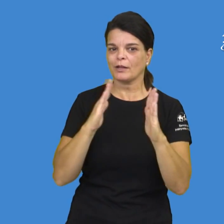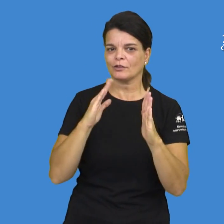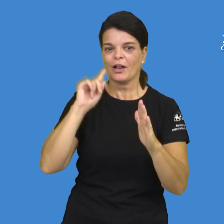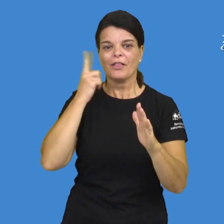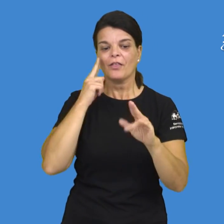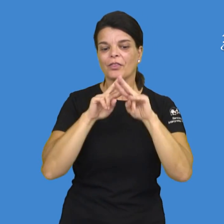descubrir